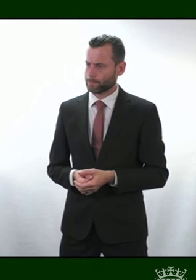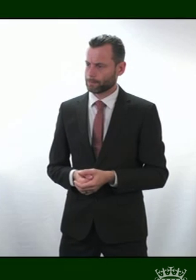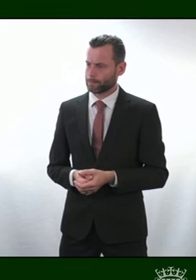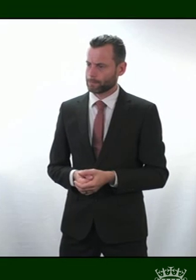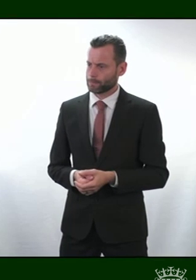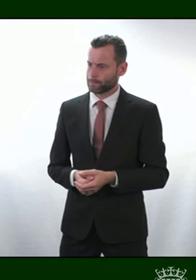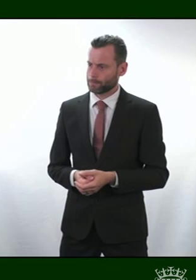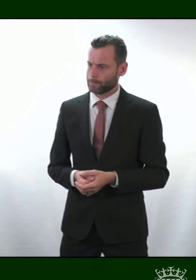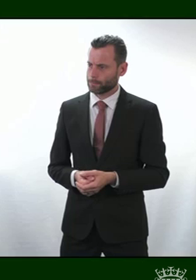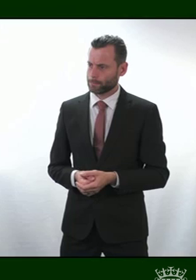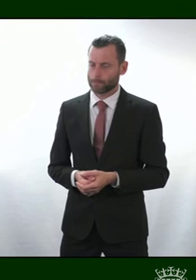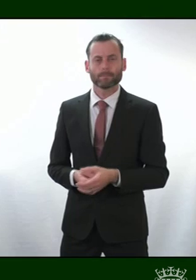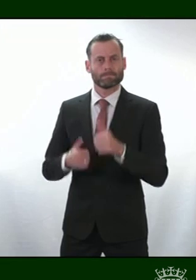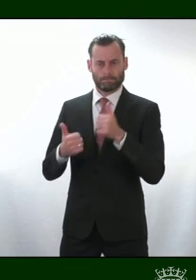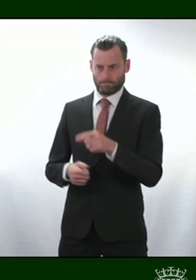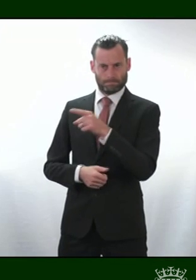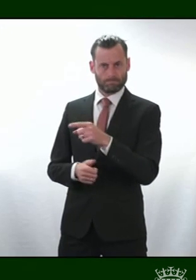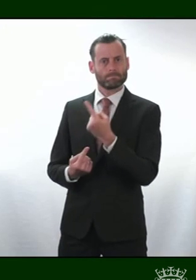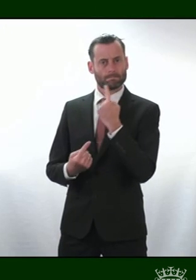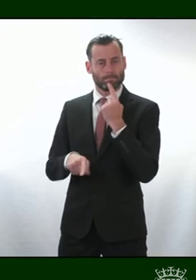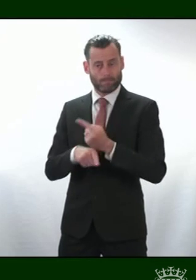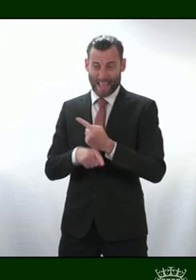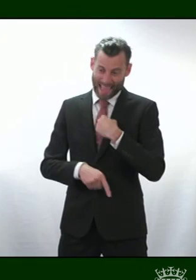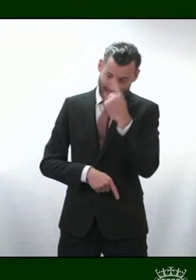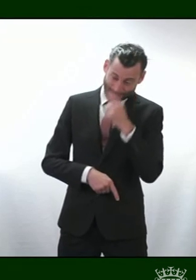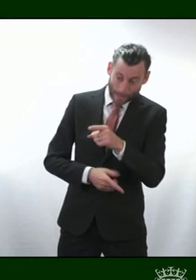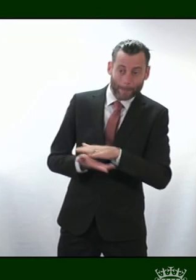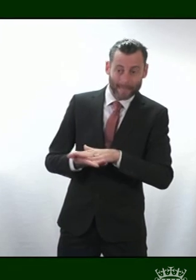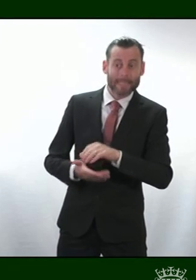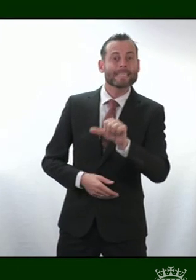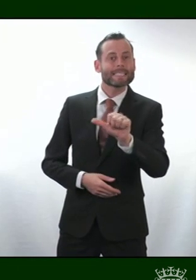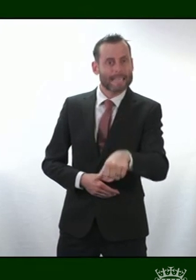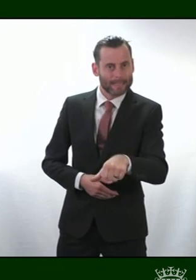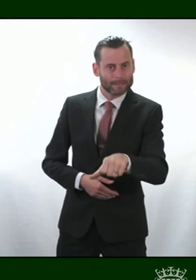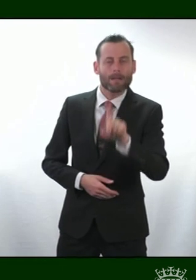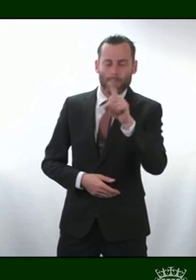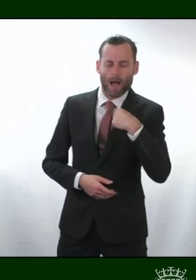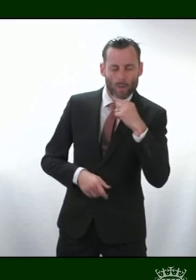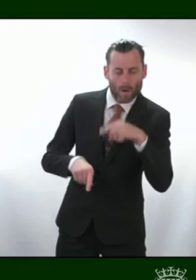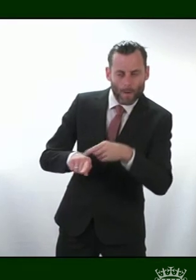I welcome the Prime Minister’s comments; I think that was a yes, but I will follow it up.